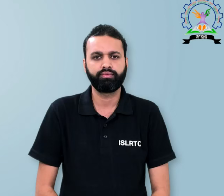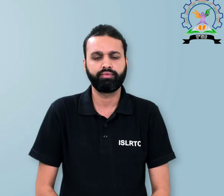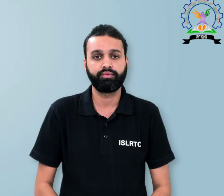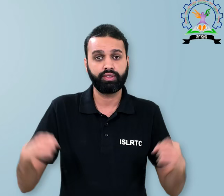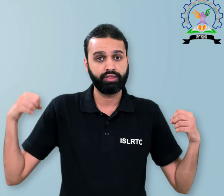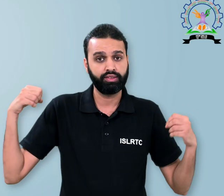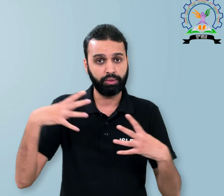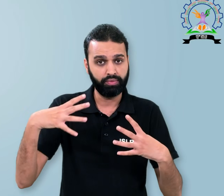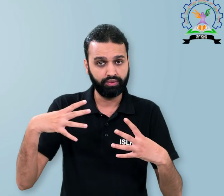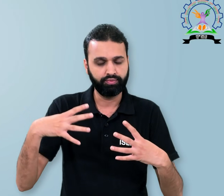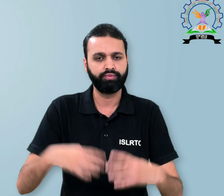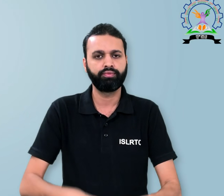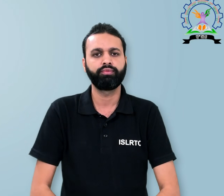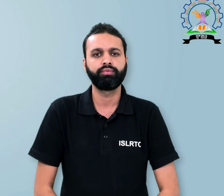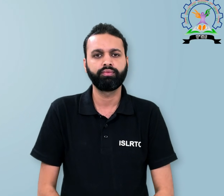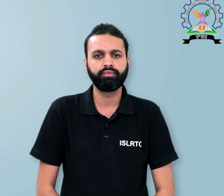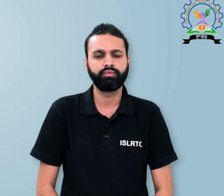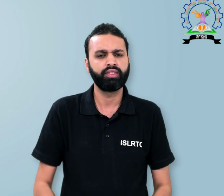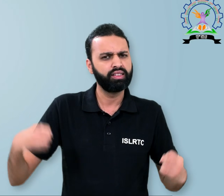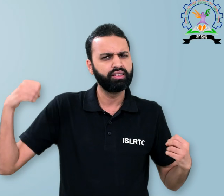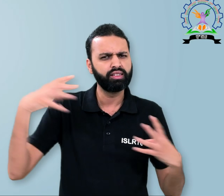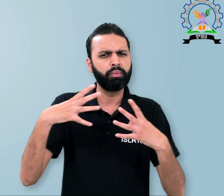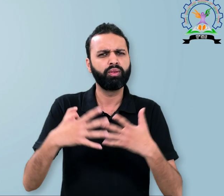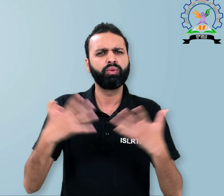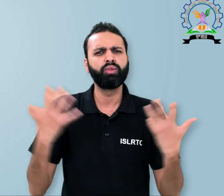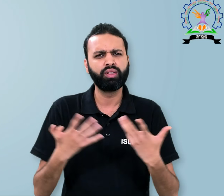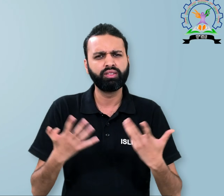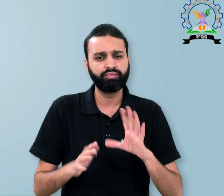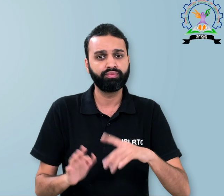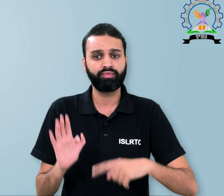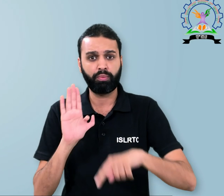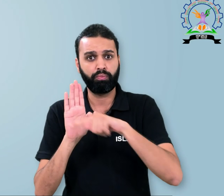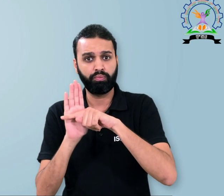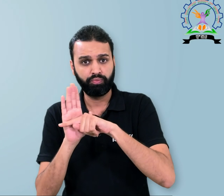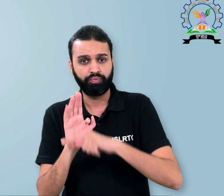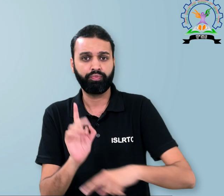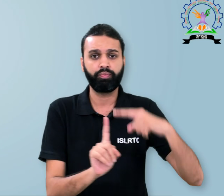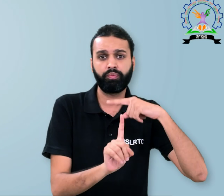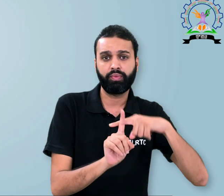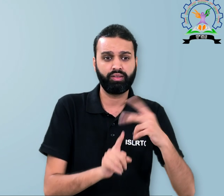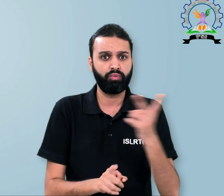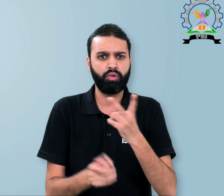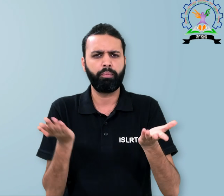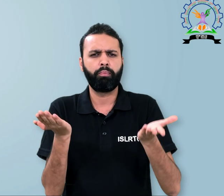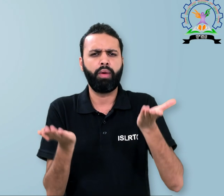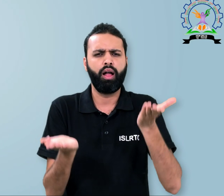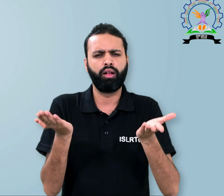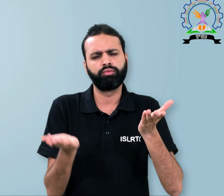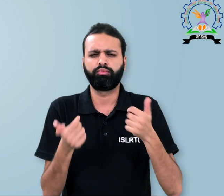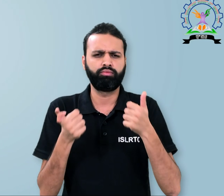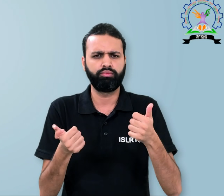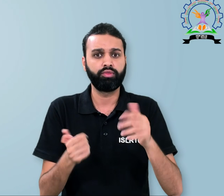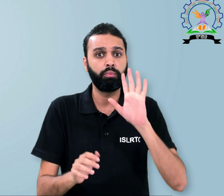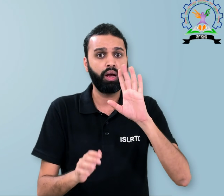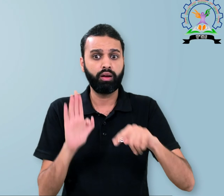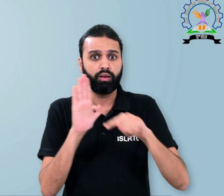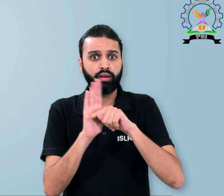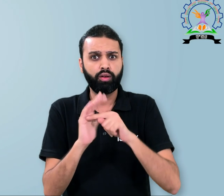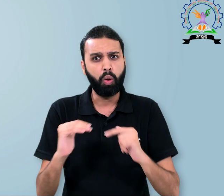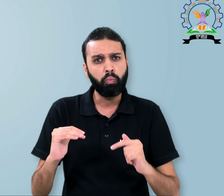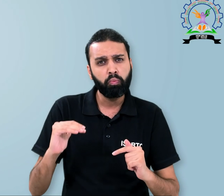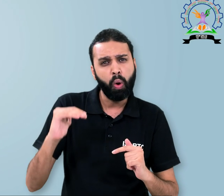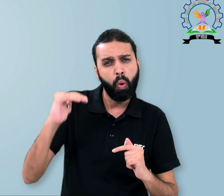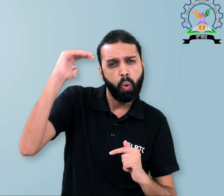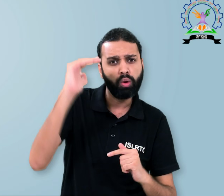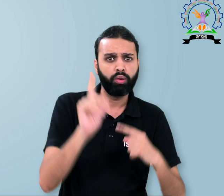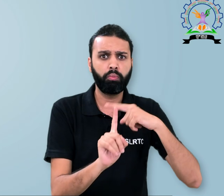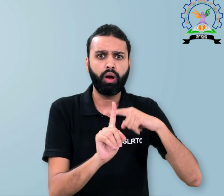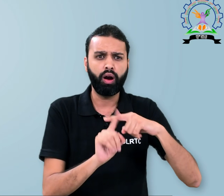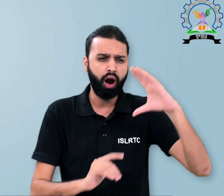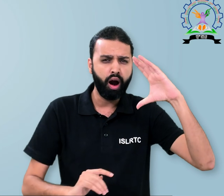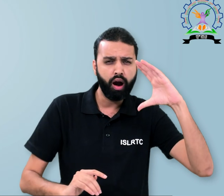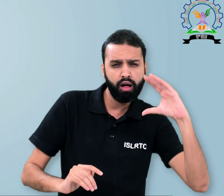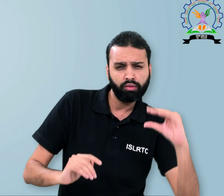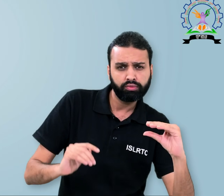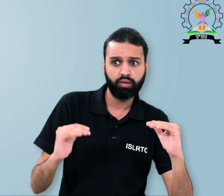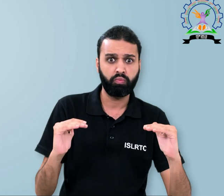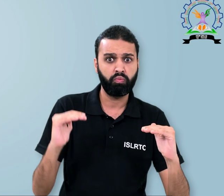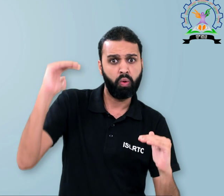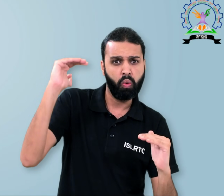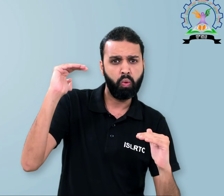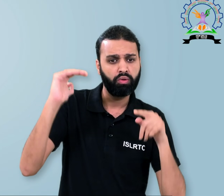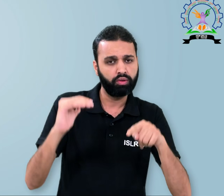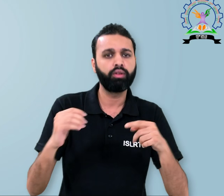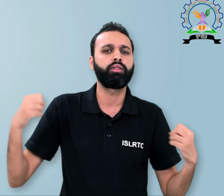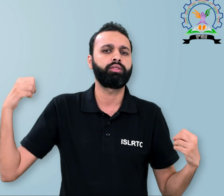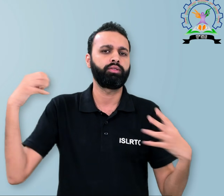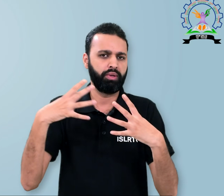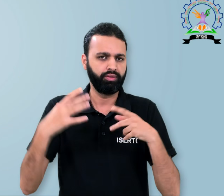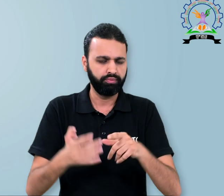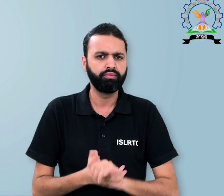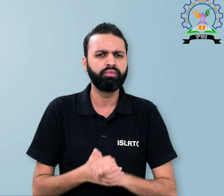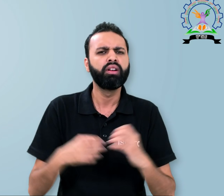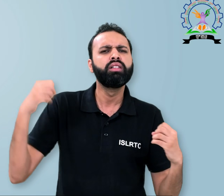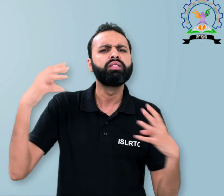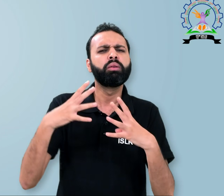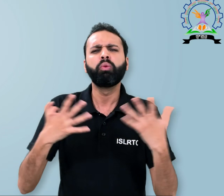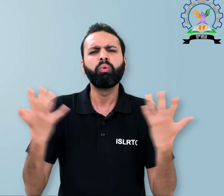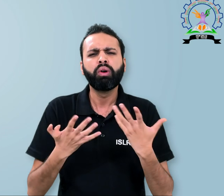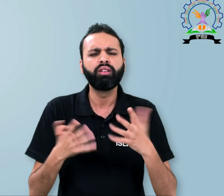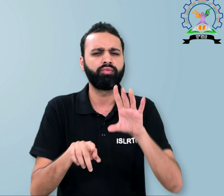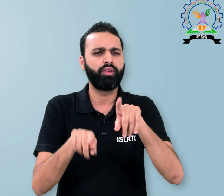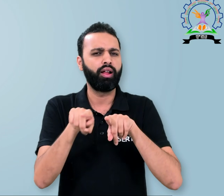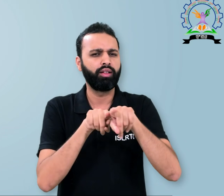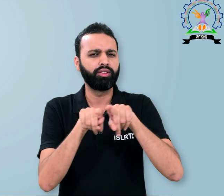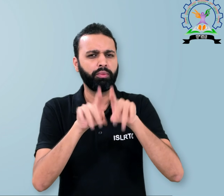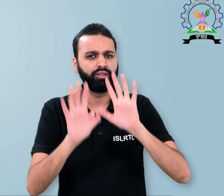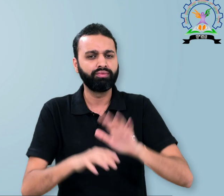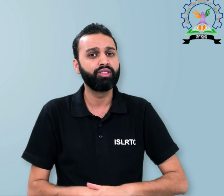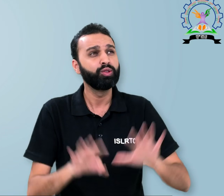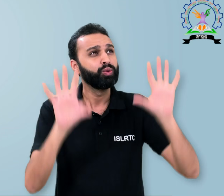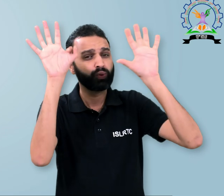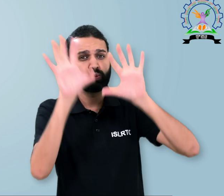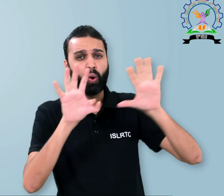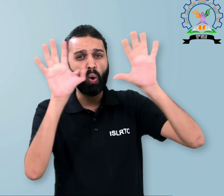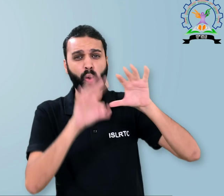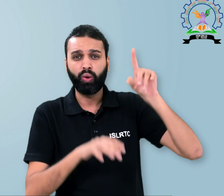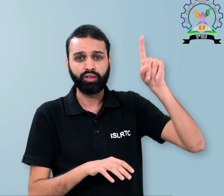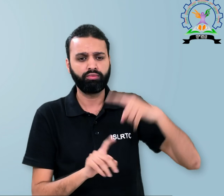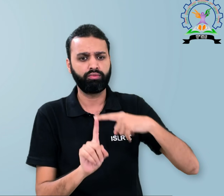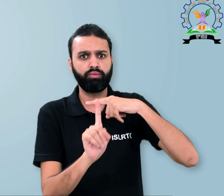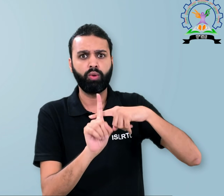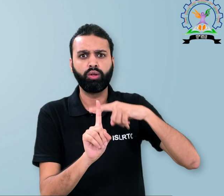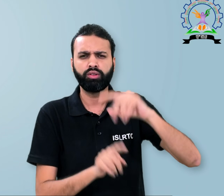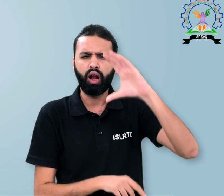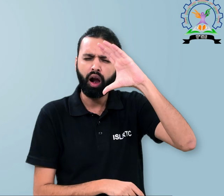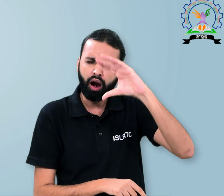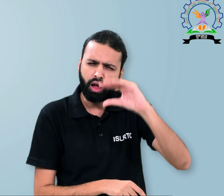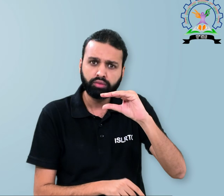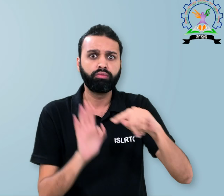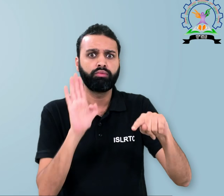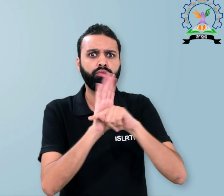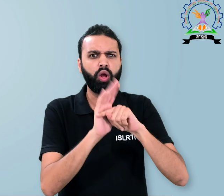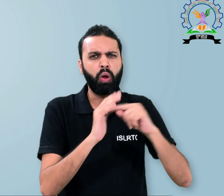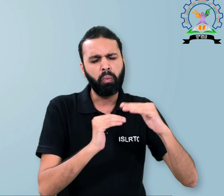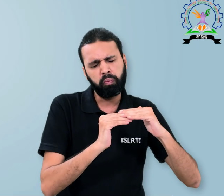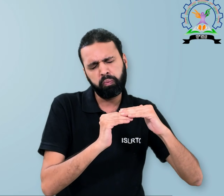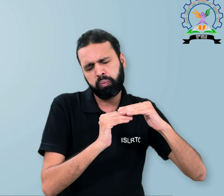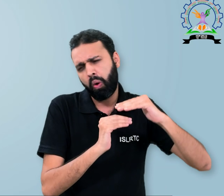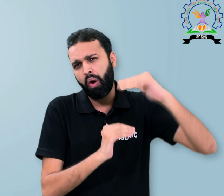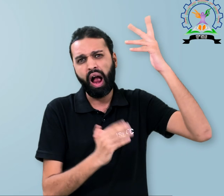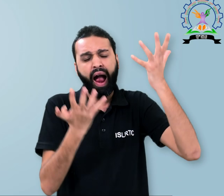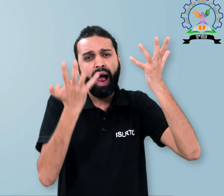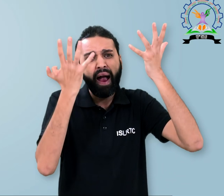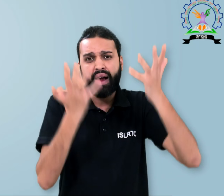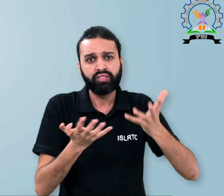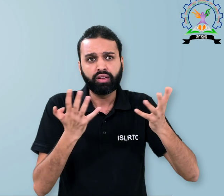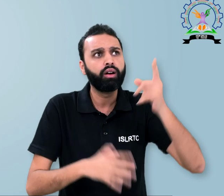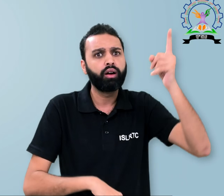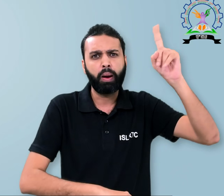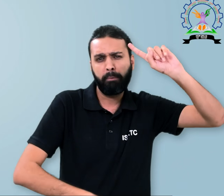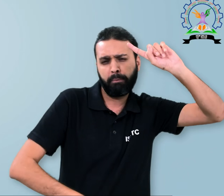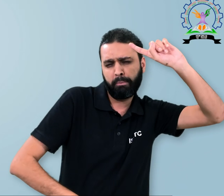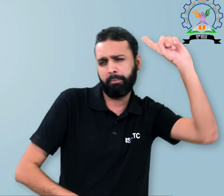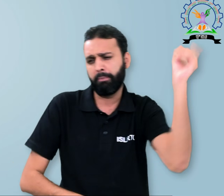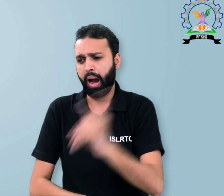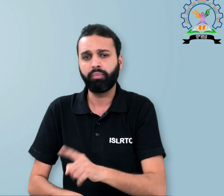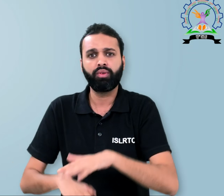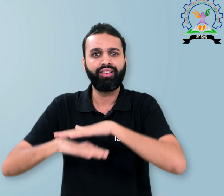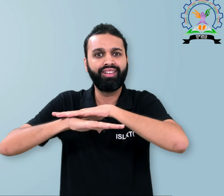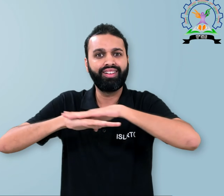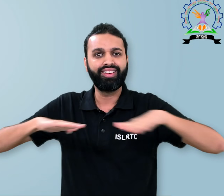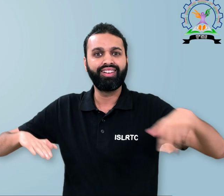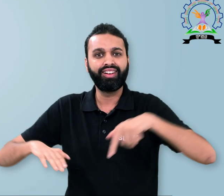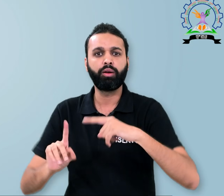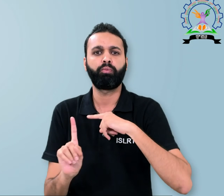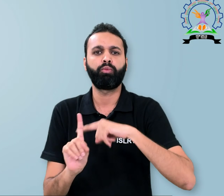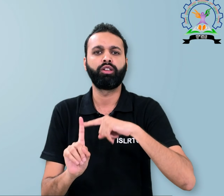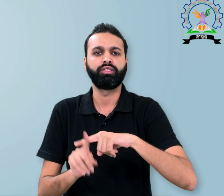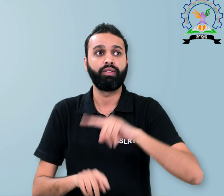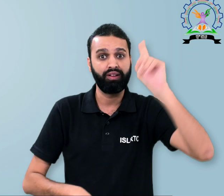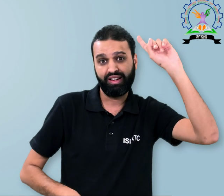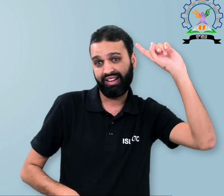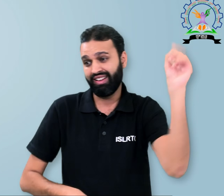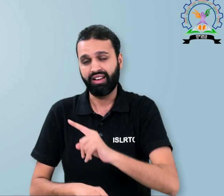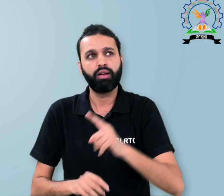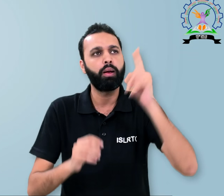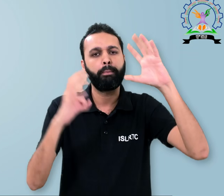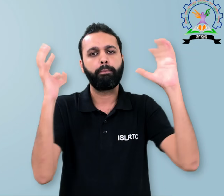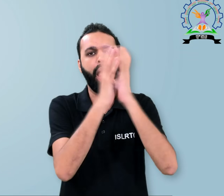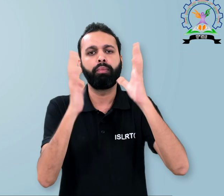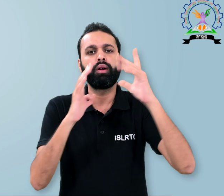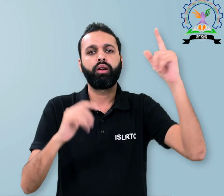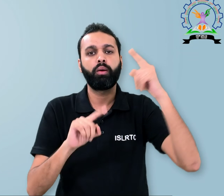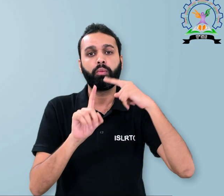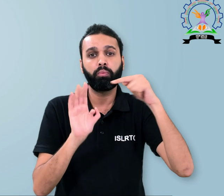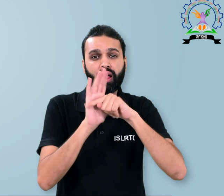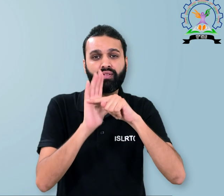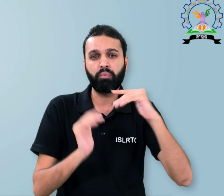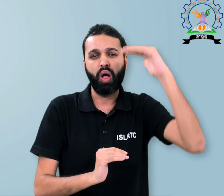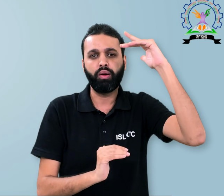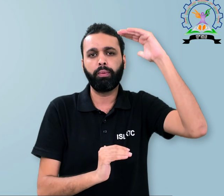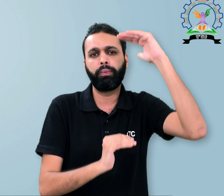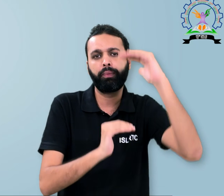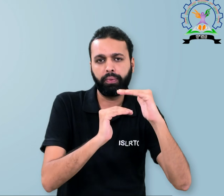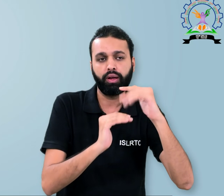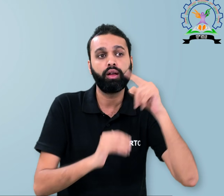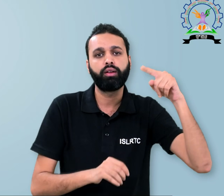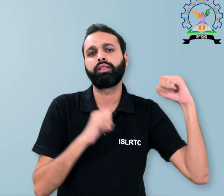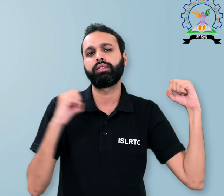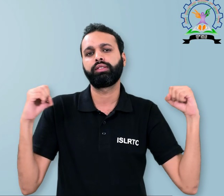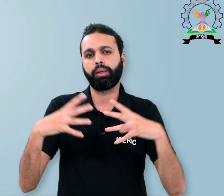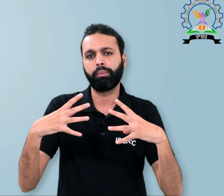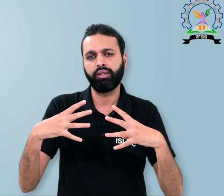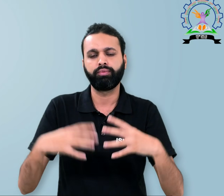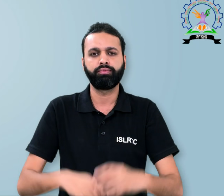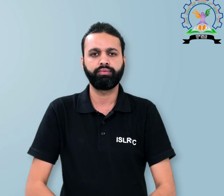Transfer of Charge Charge transfer which is basically transfer of electrons occurs when an electron relocates from an atom or molecule to another such entity.